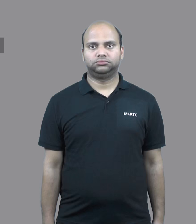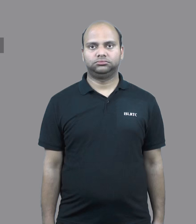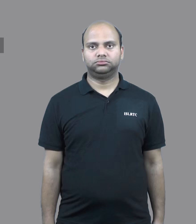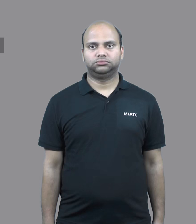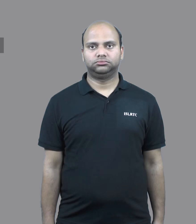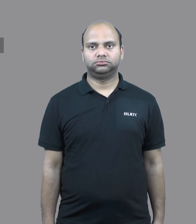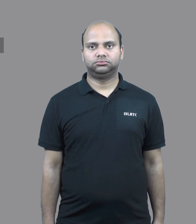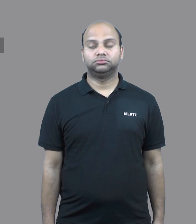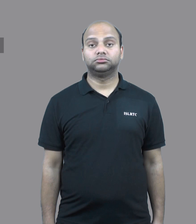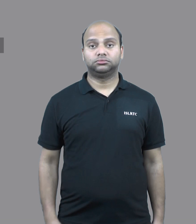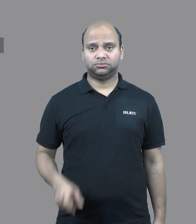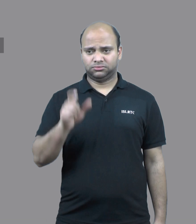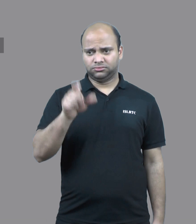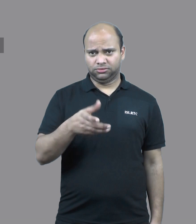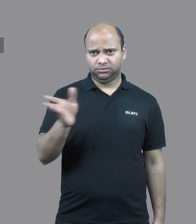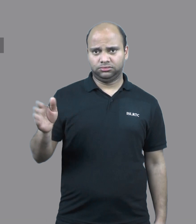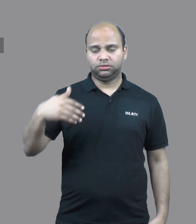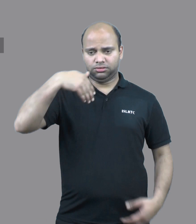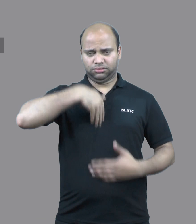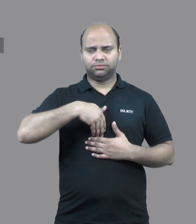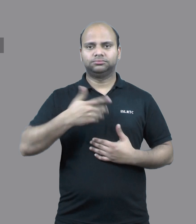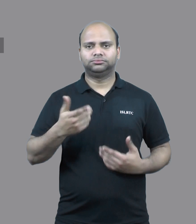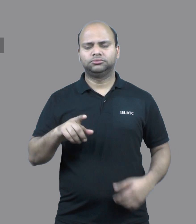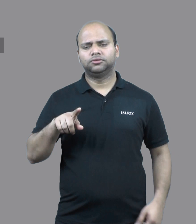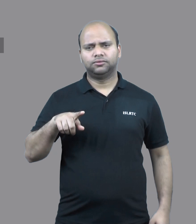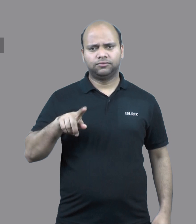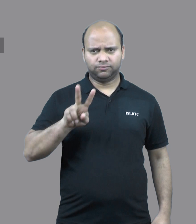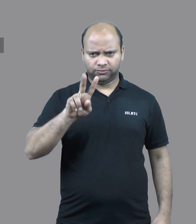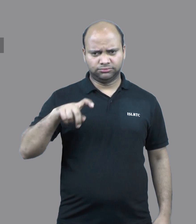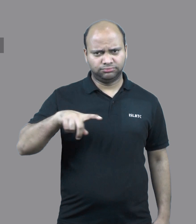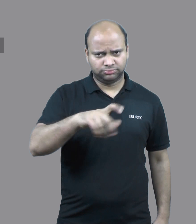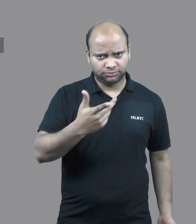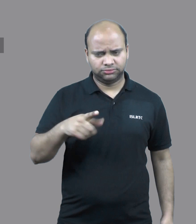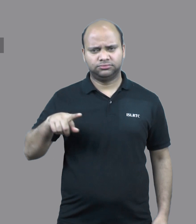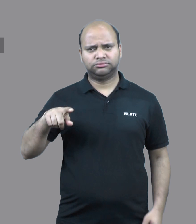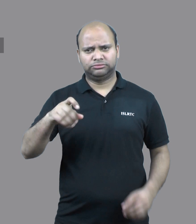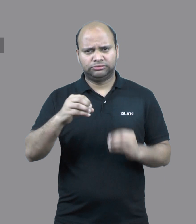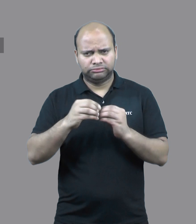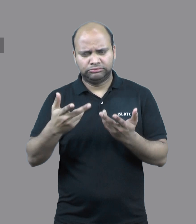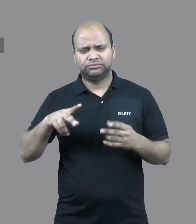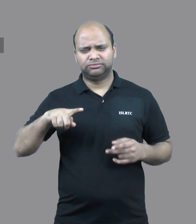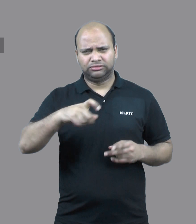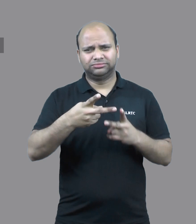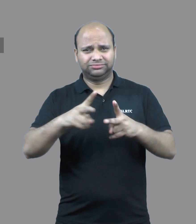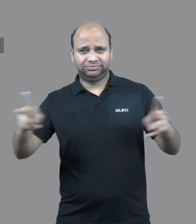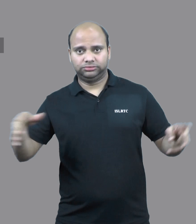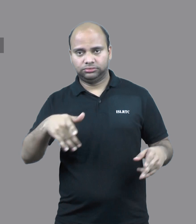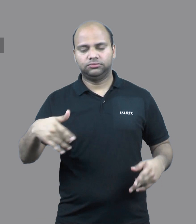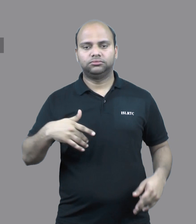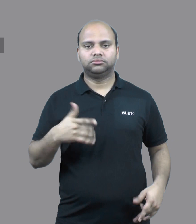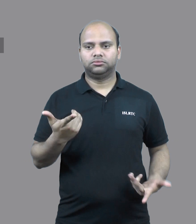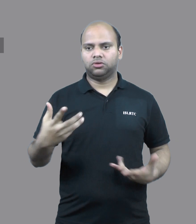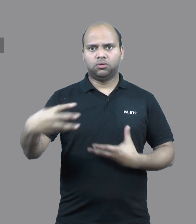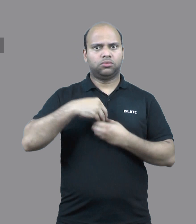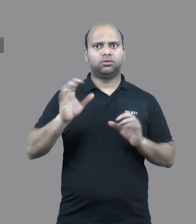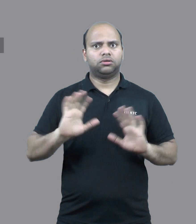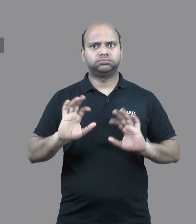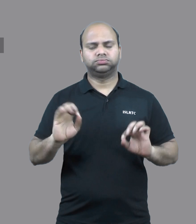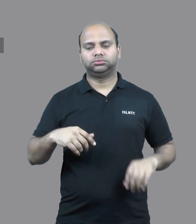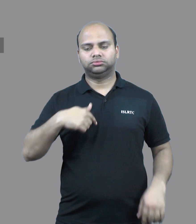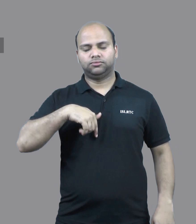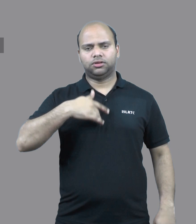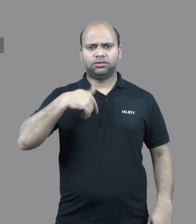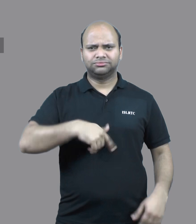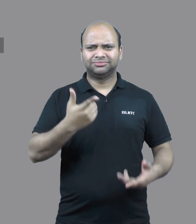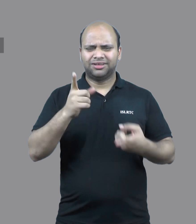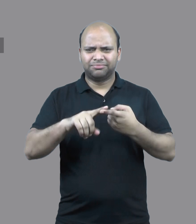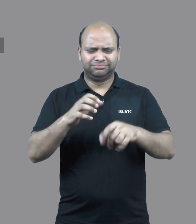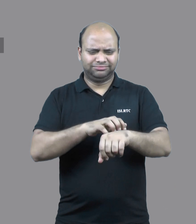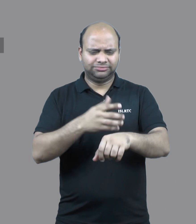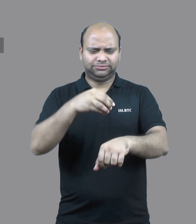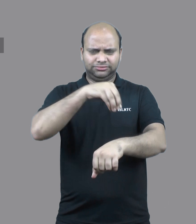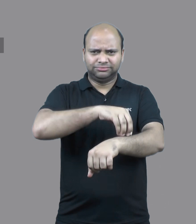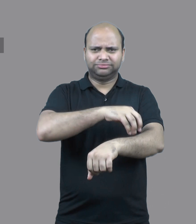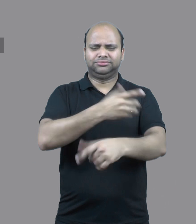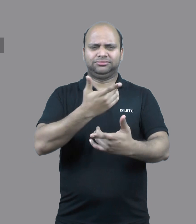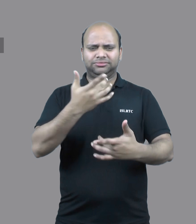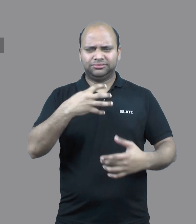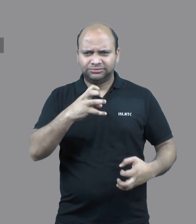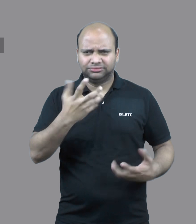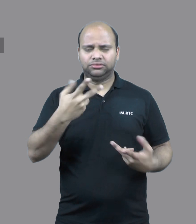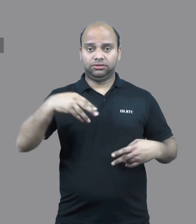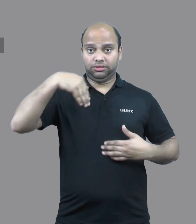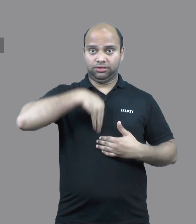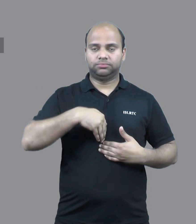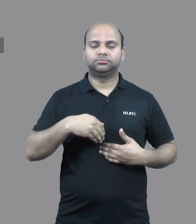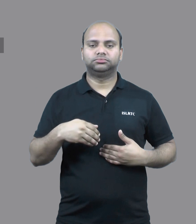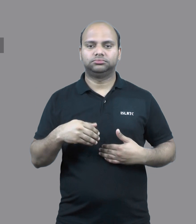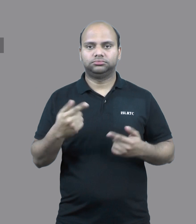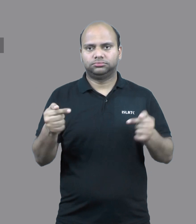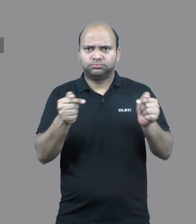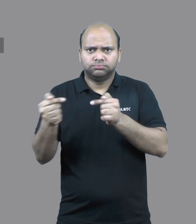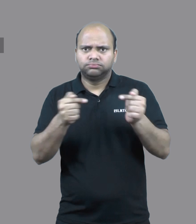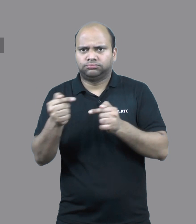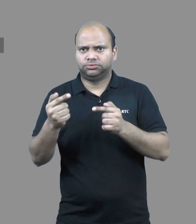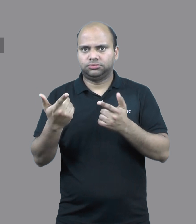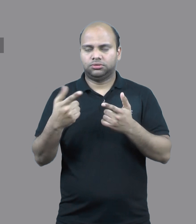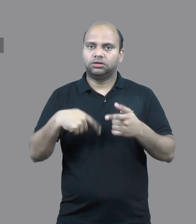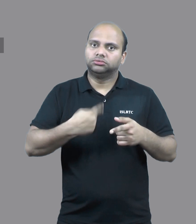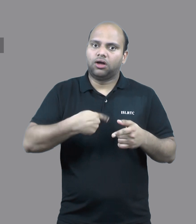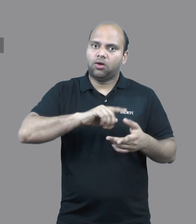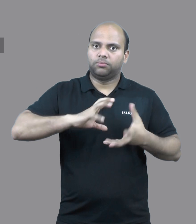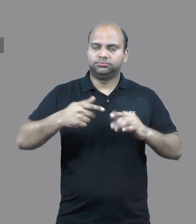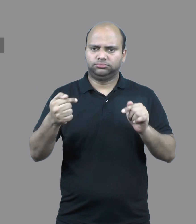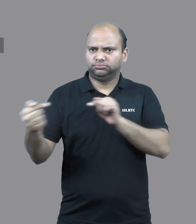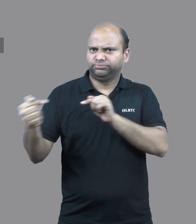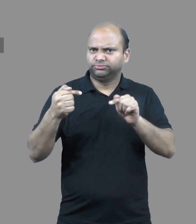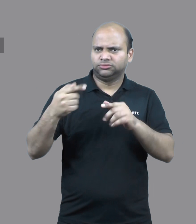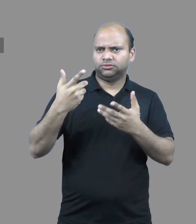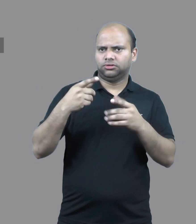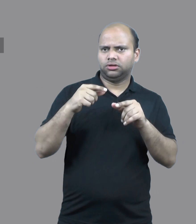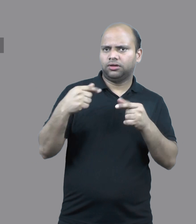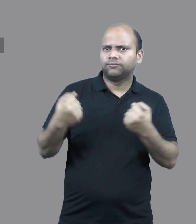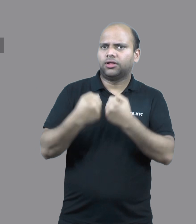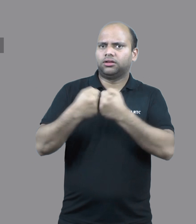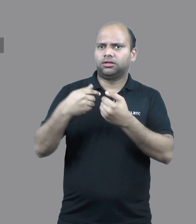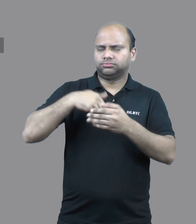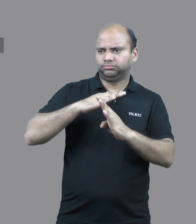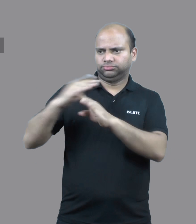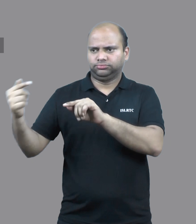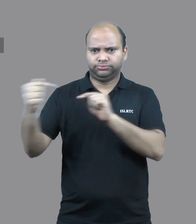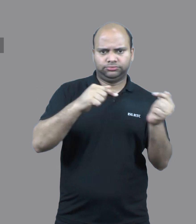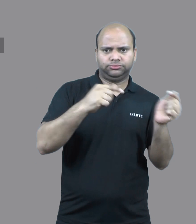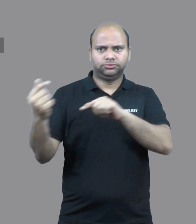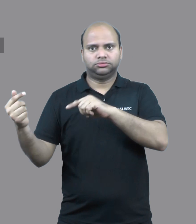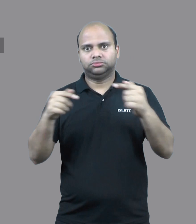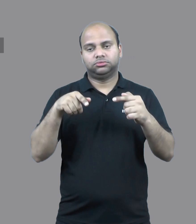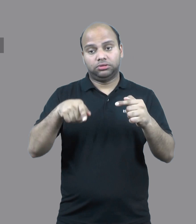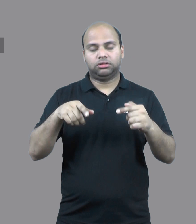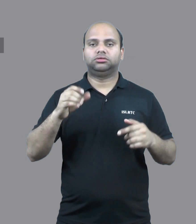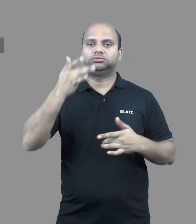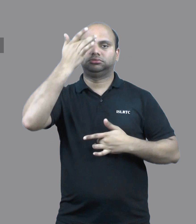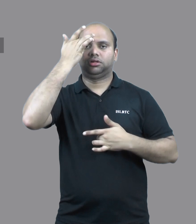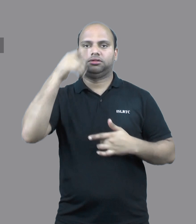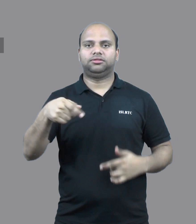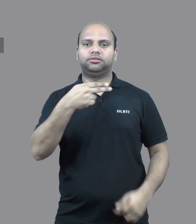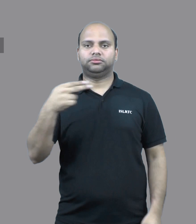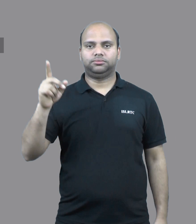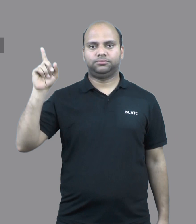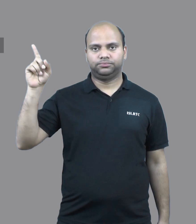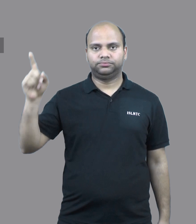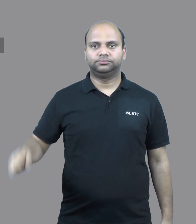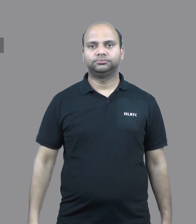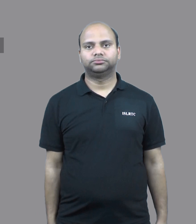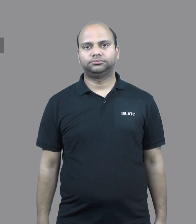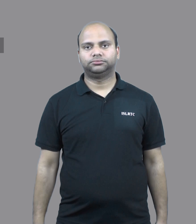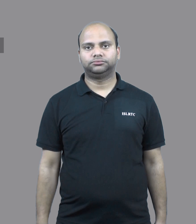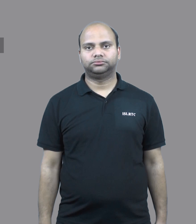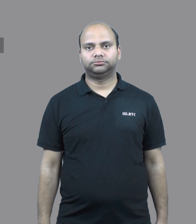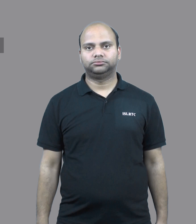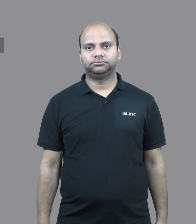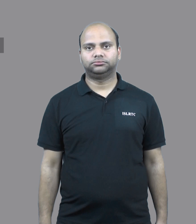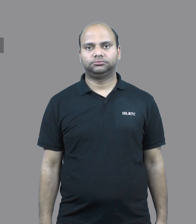Autoimmune Disease